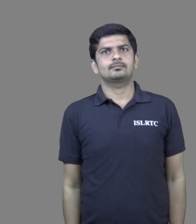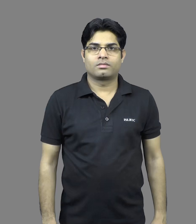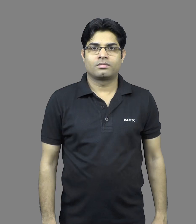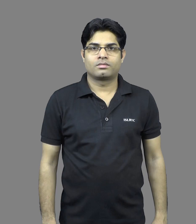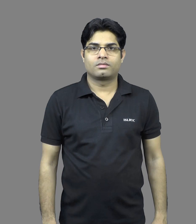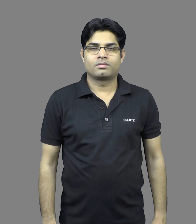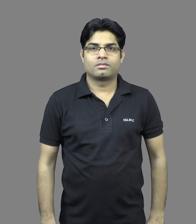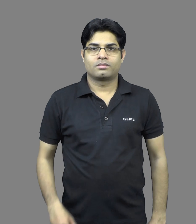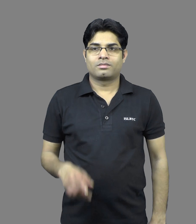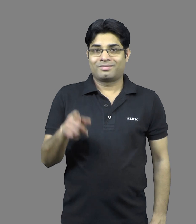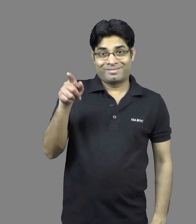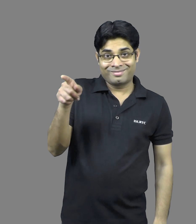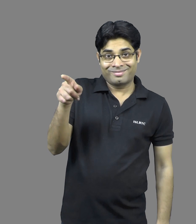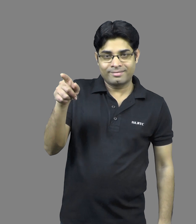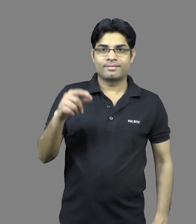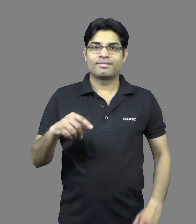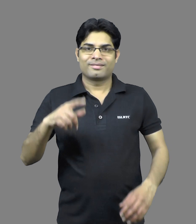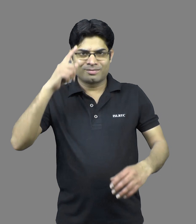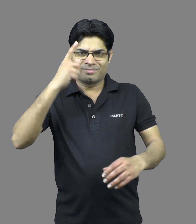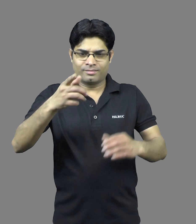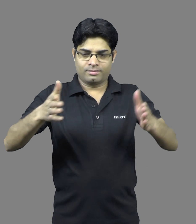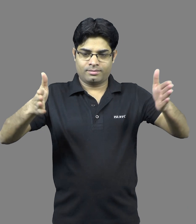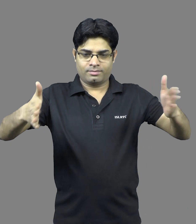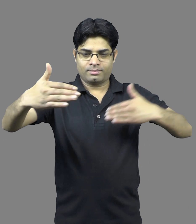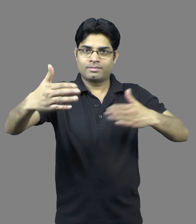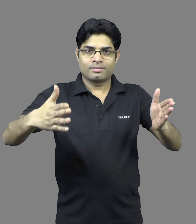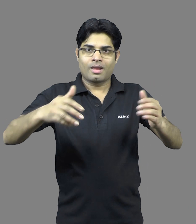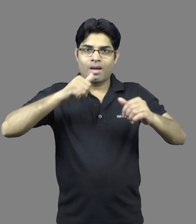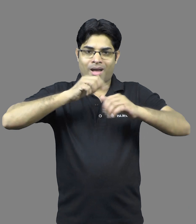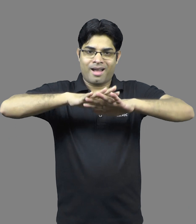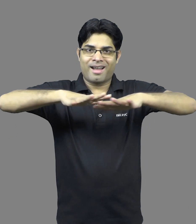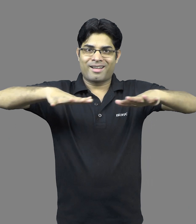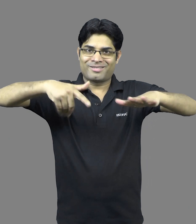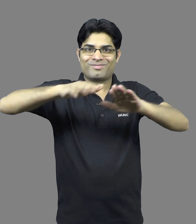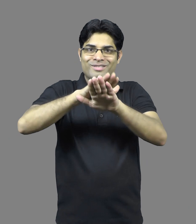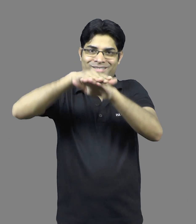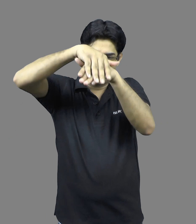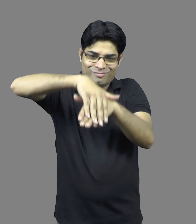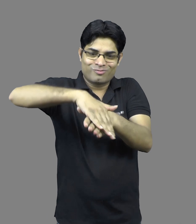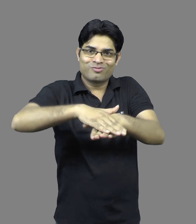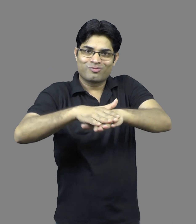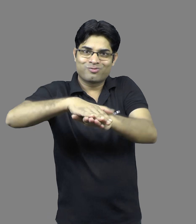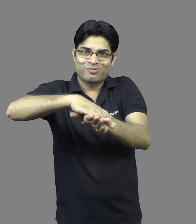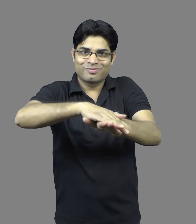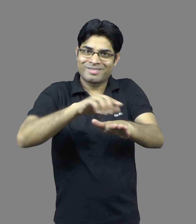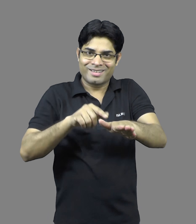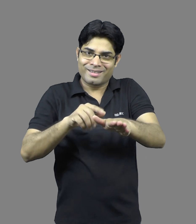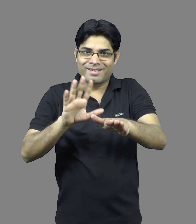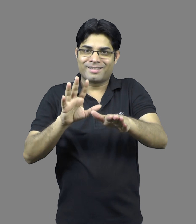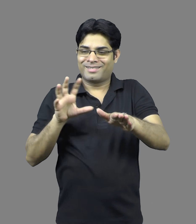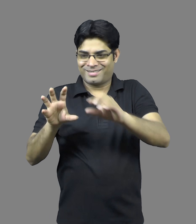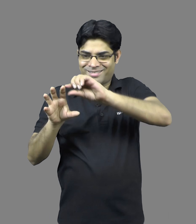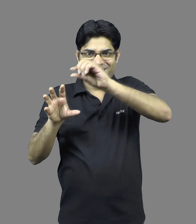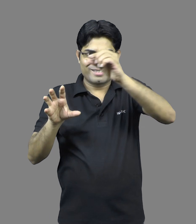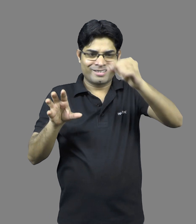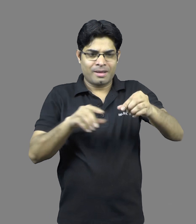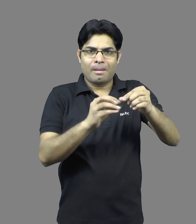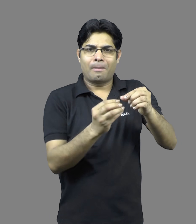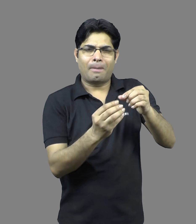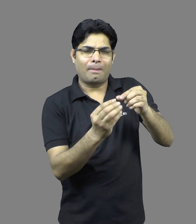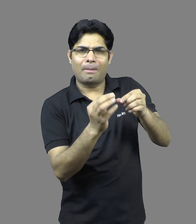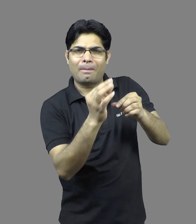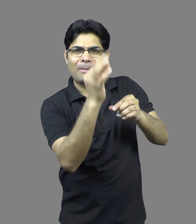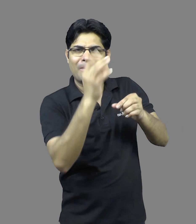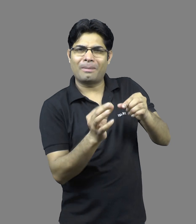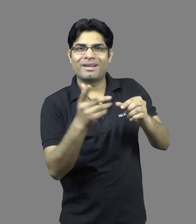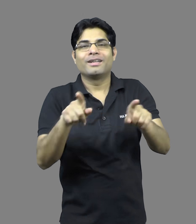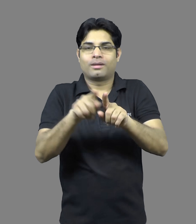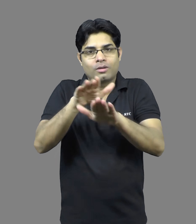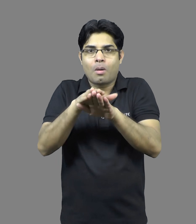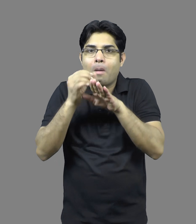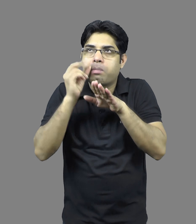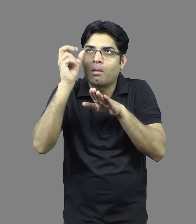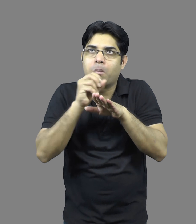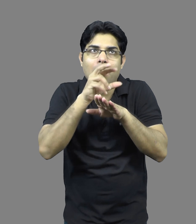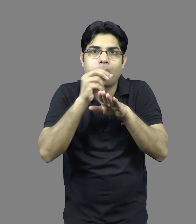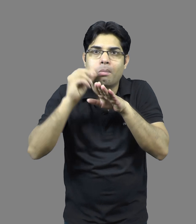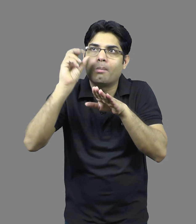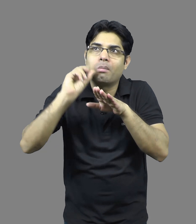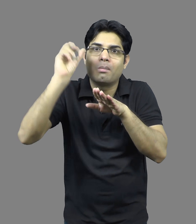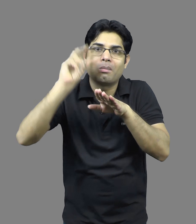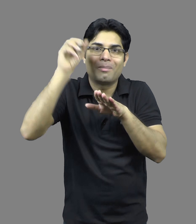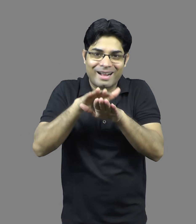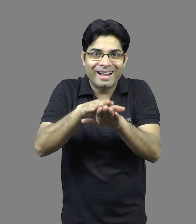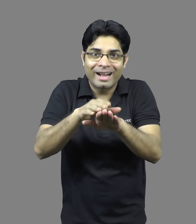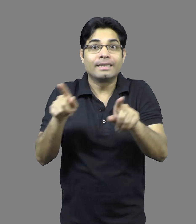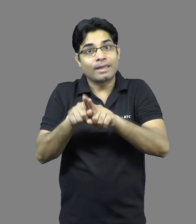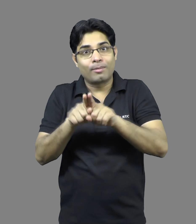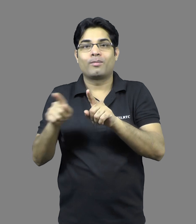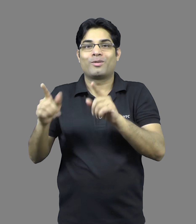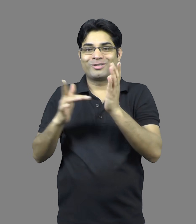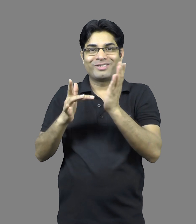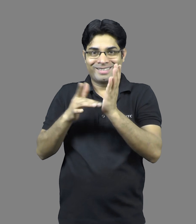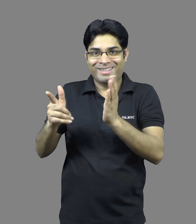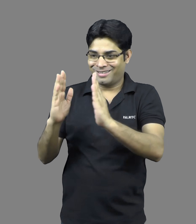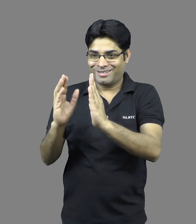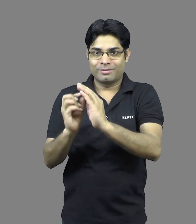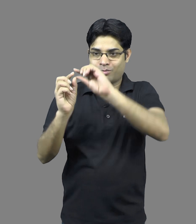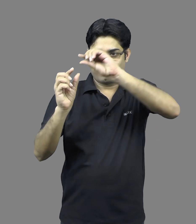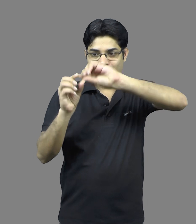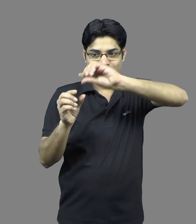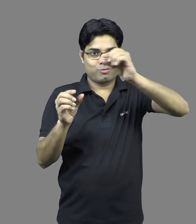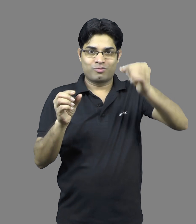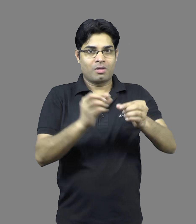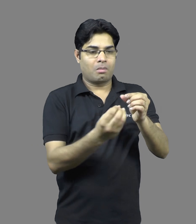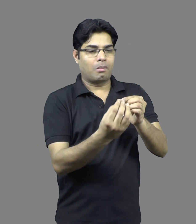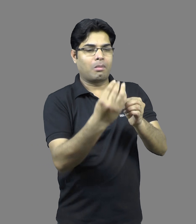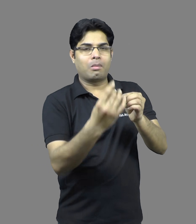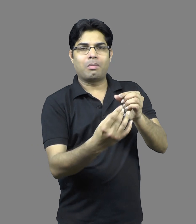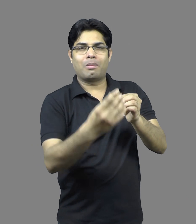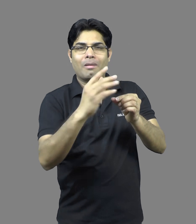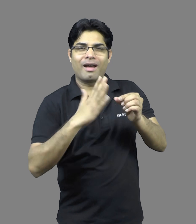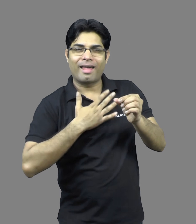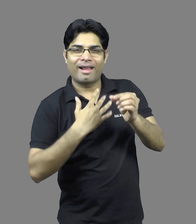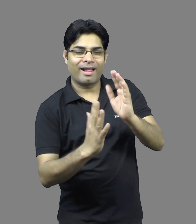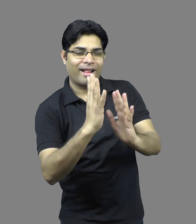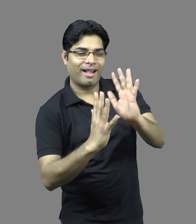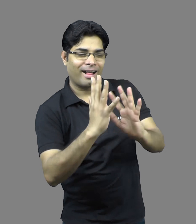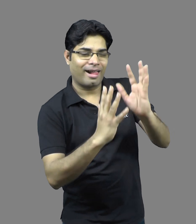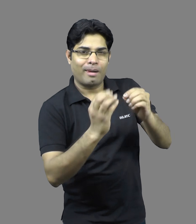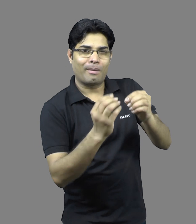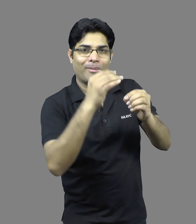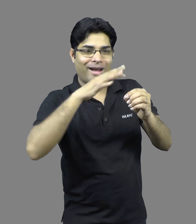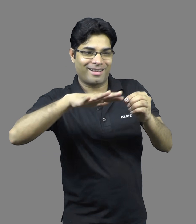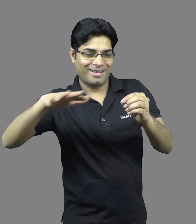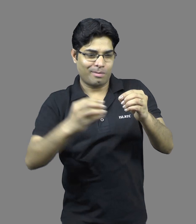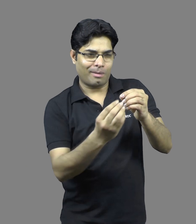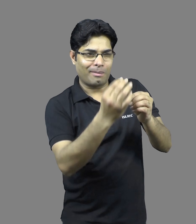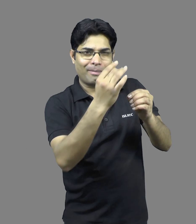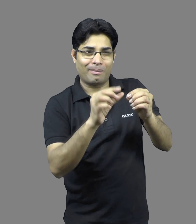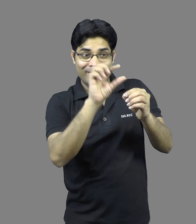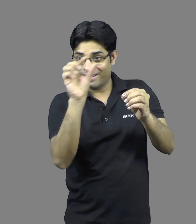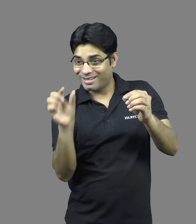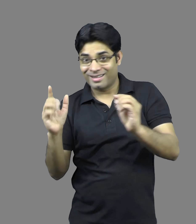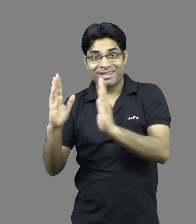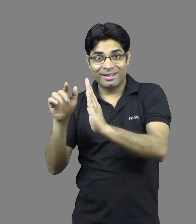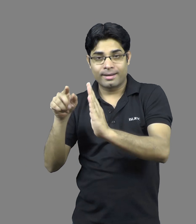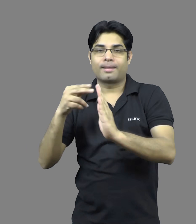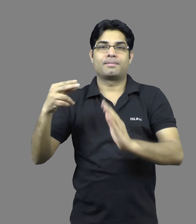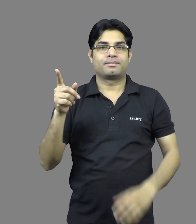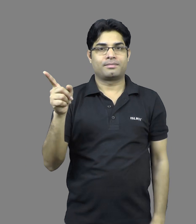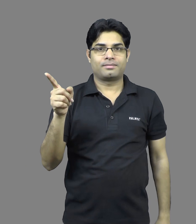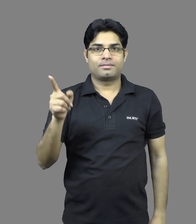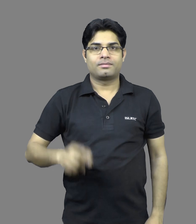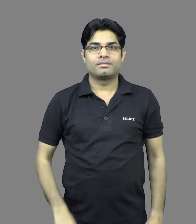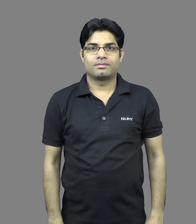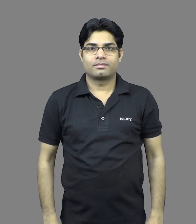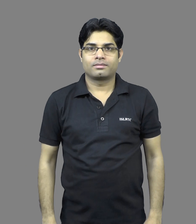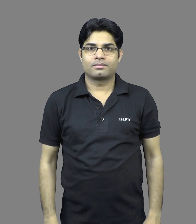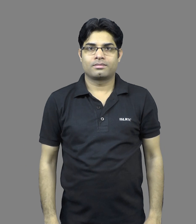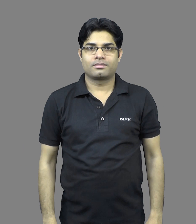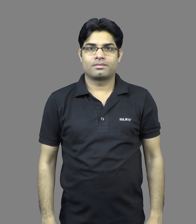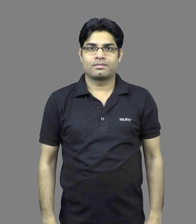Air Pump Aquarium